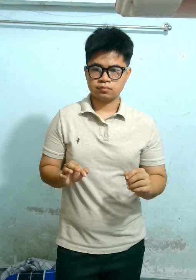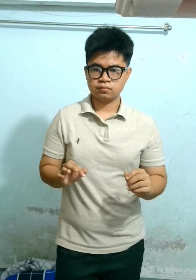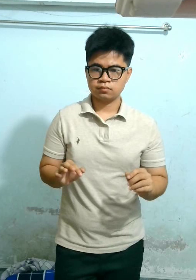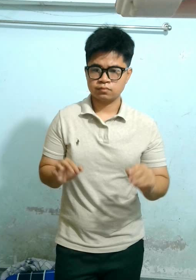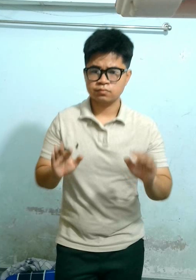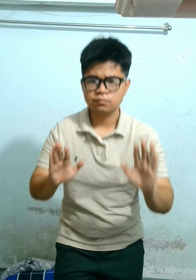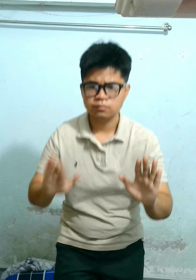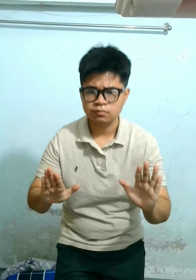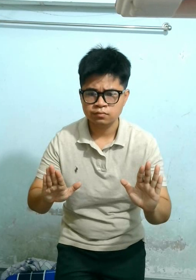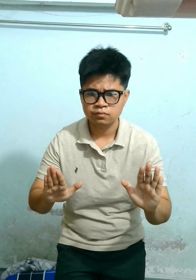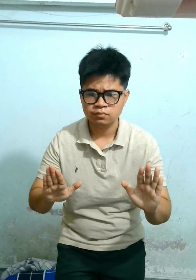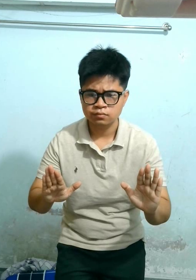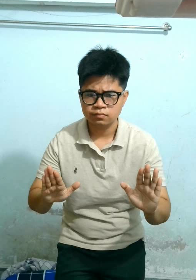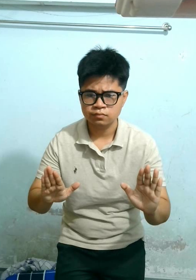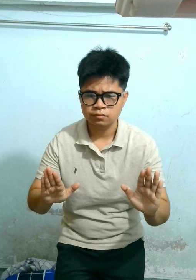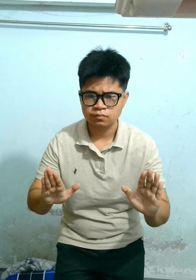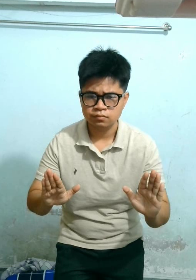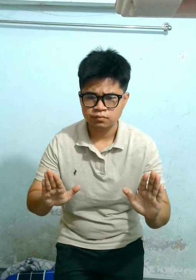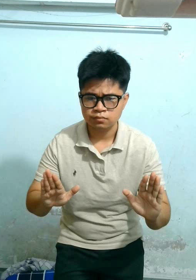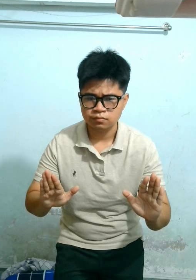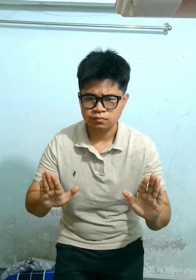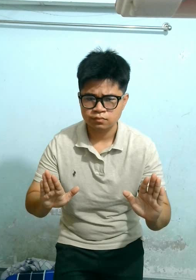dung lai